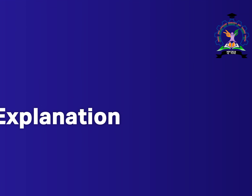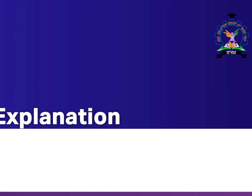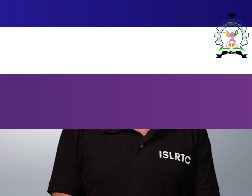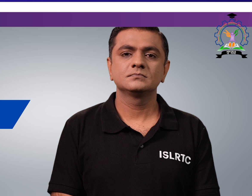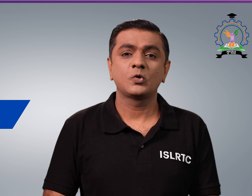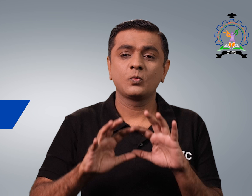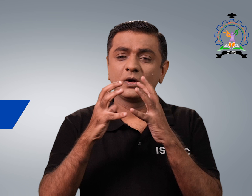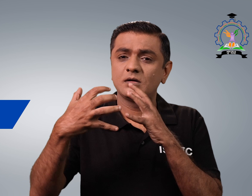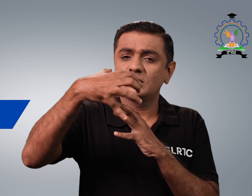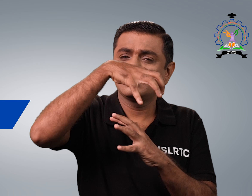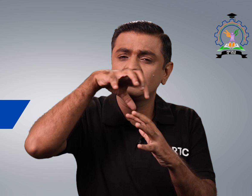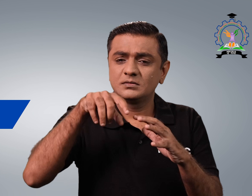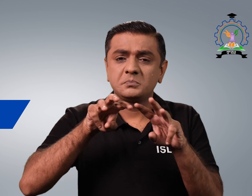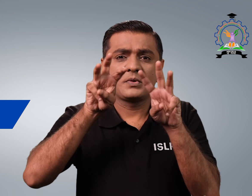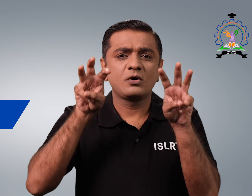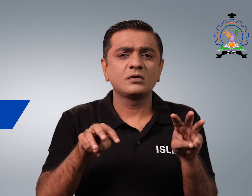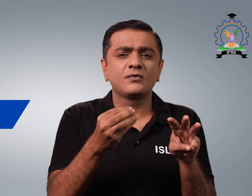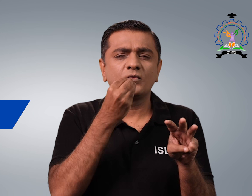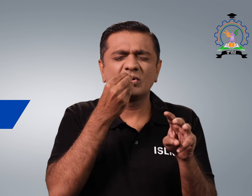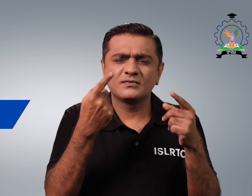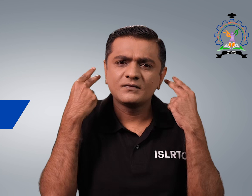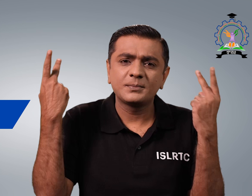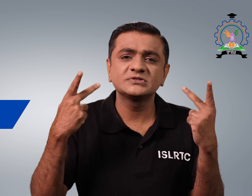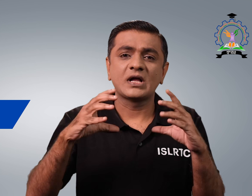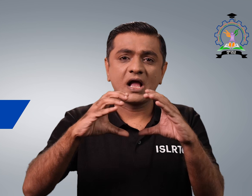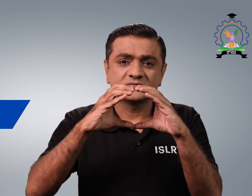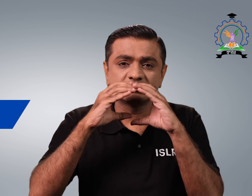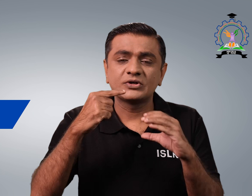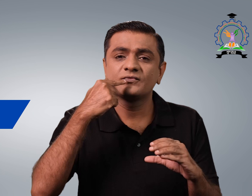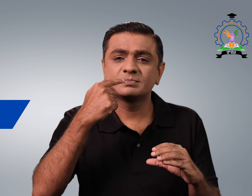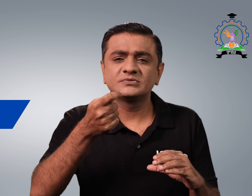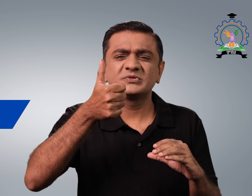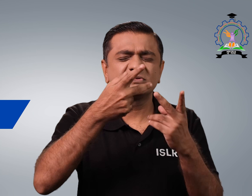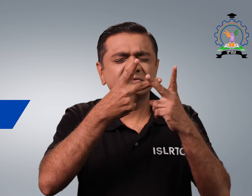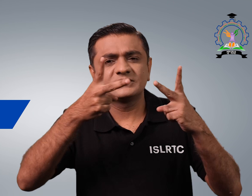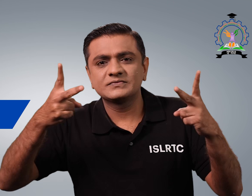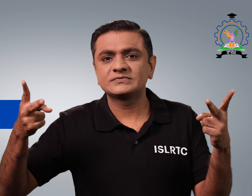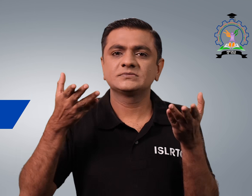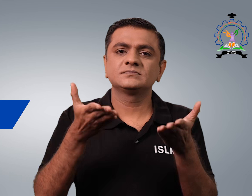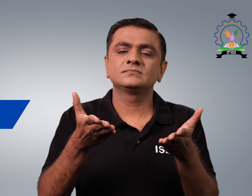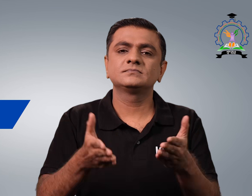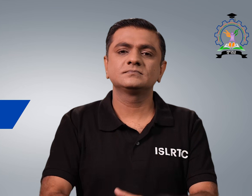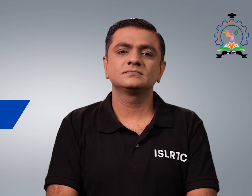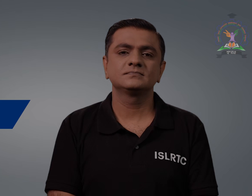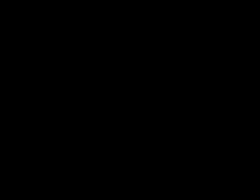McDonald's is a global fast-food restaurant chain known for its burgers, fries, and more.